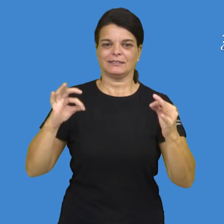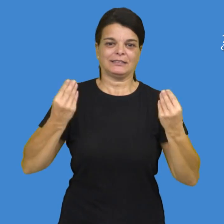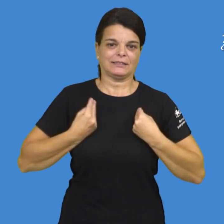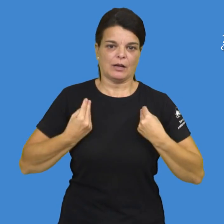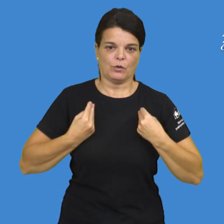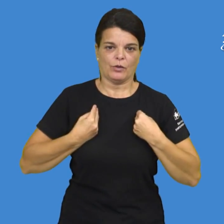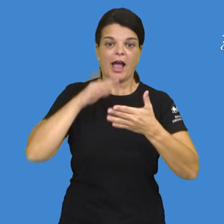vivir